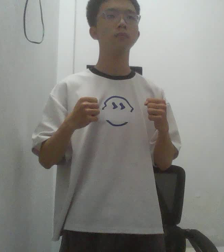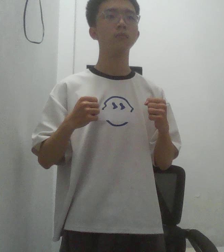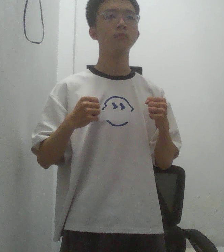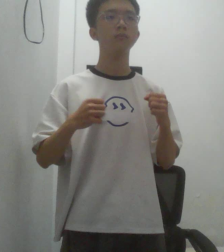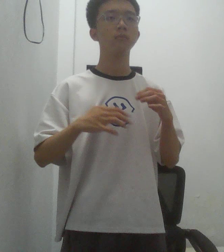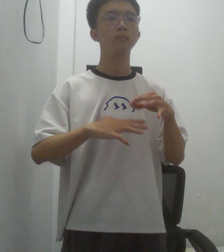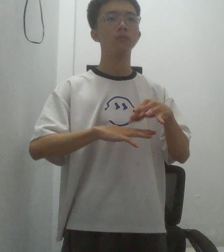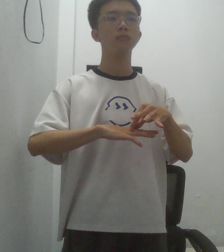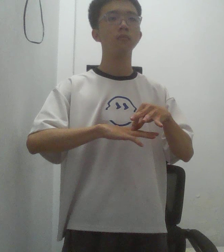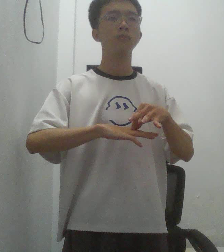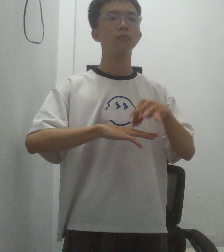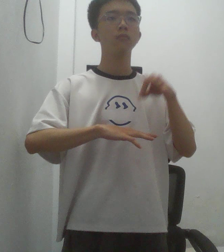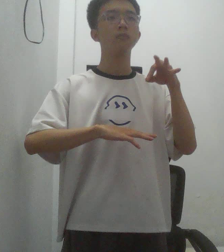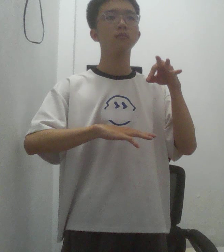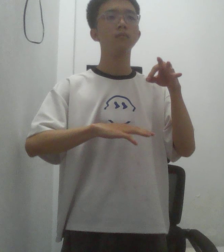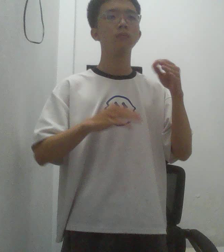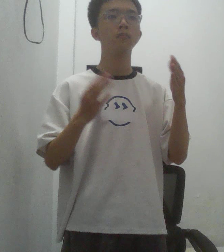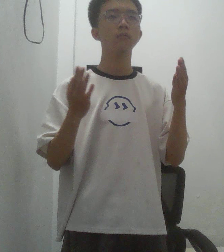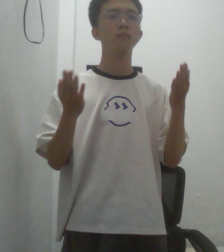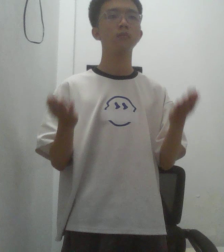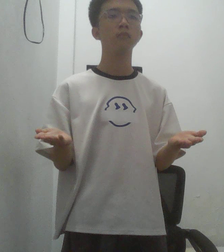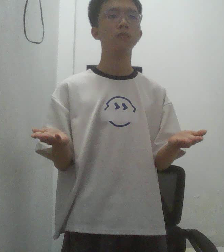tuan nay